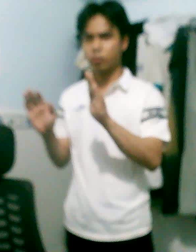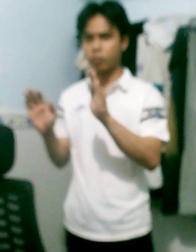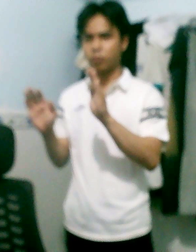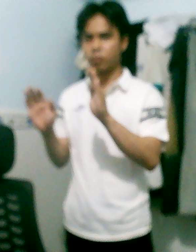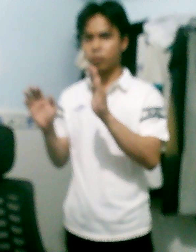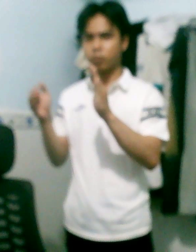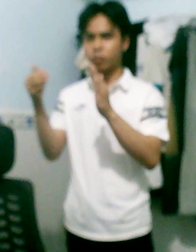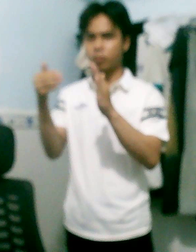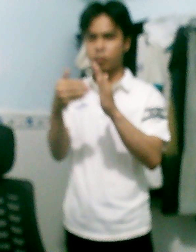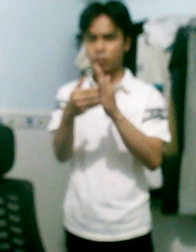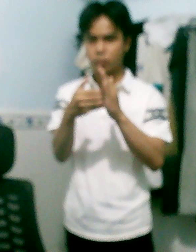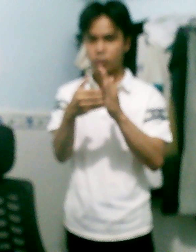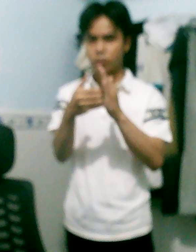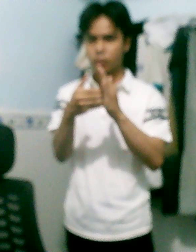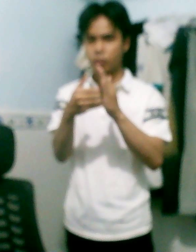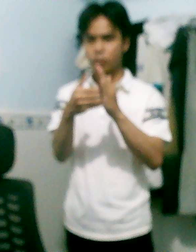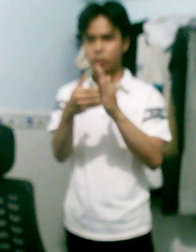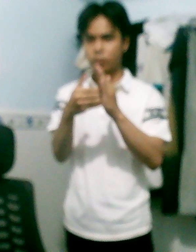gioi thieu